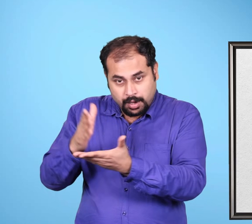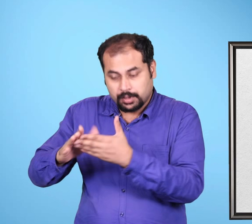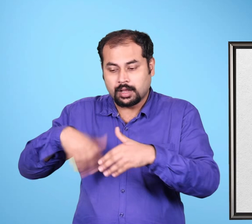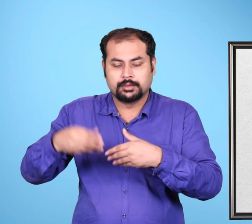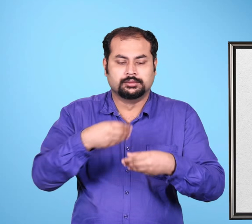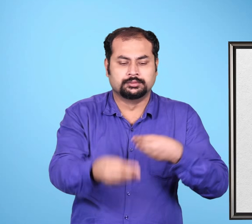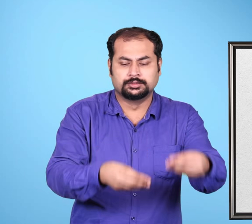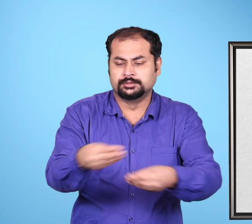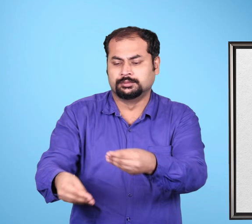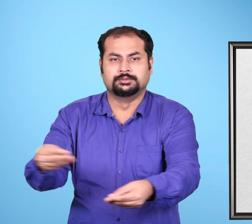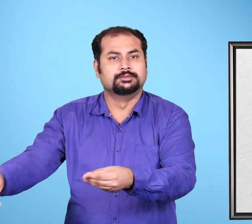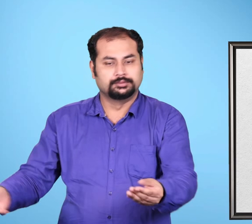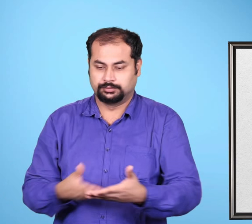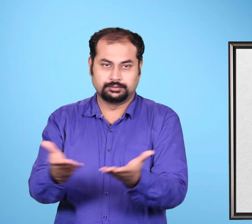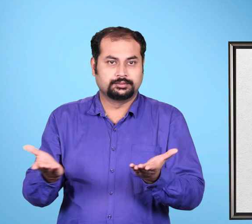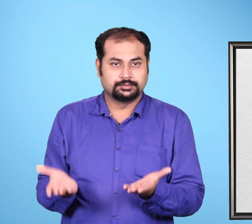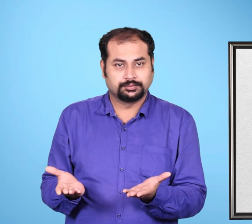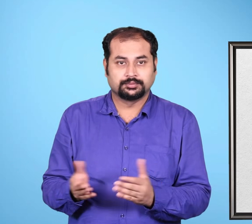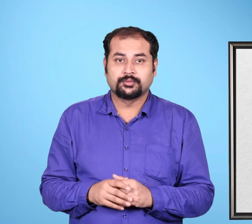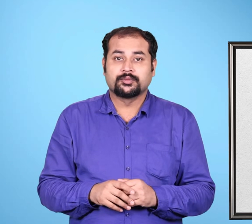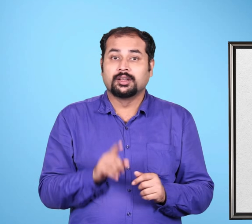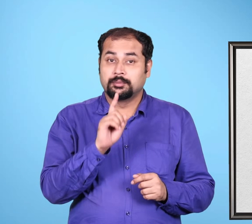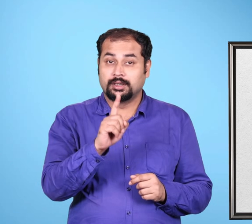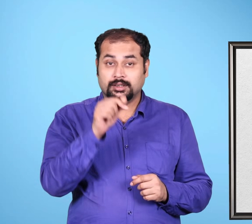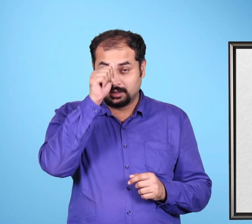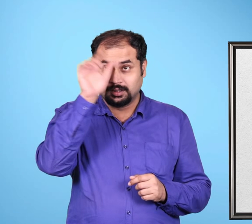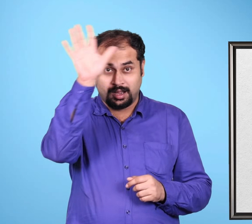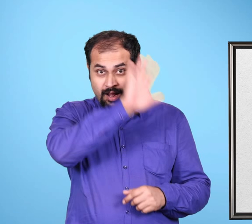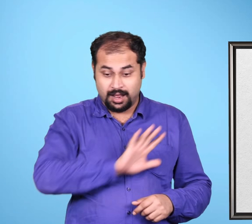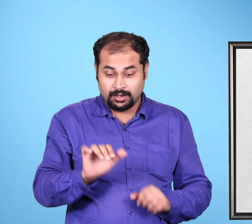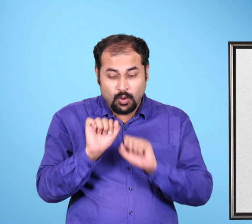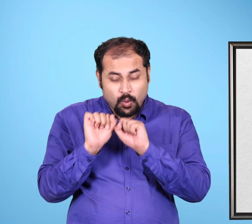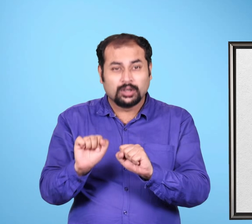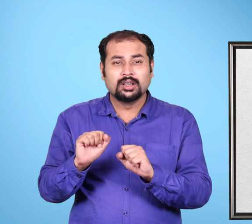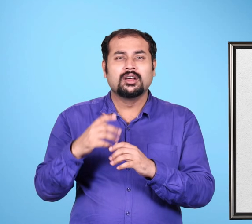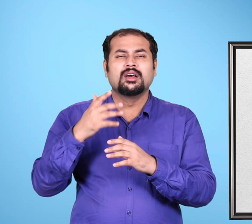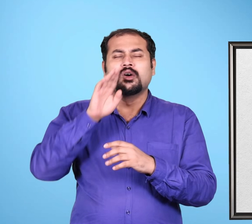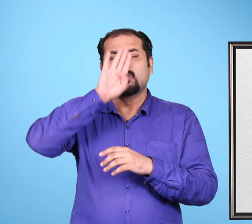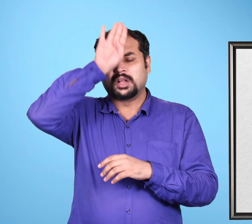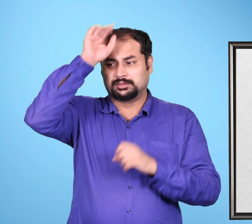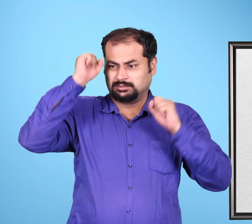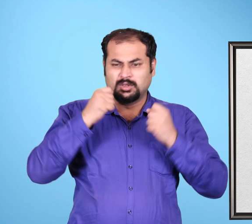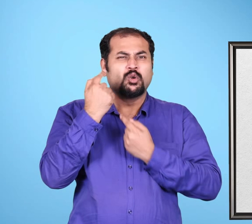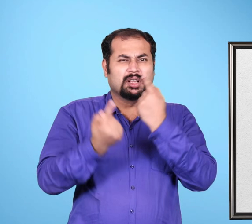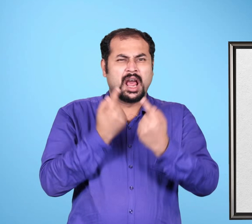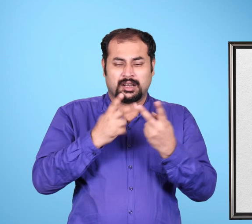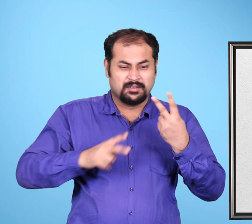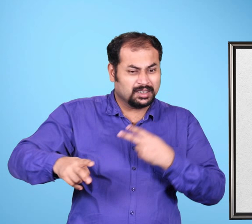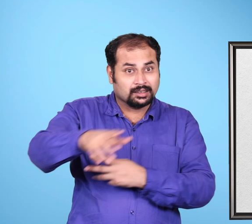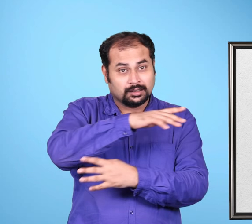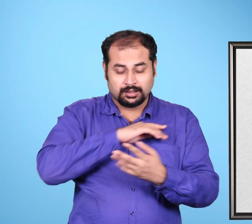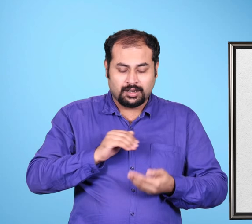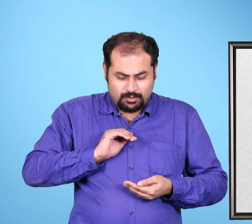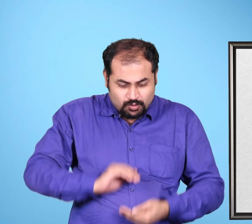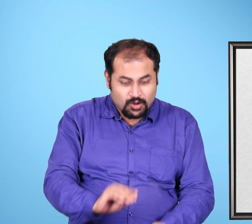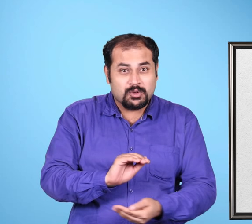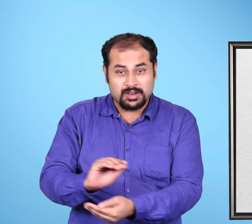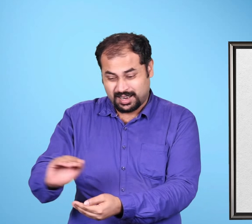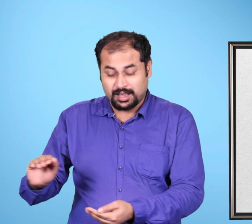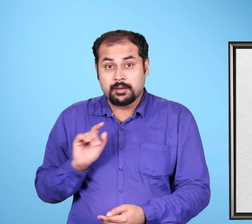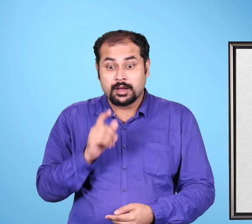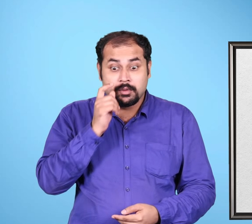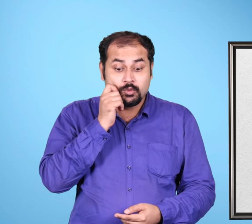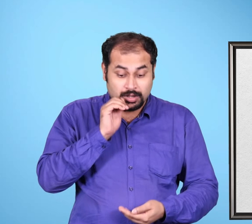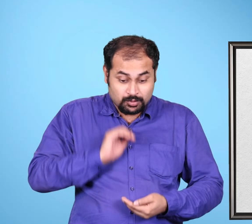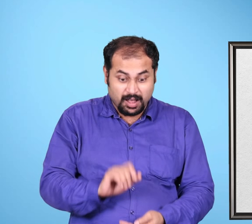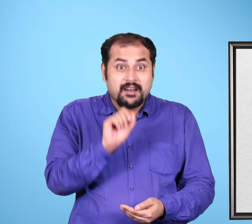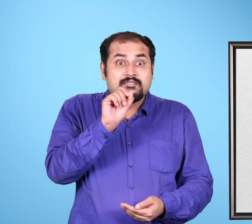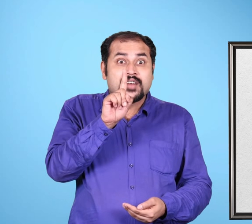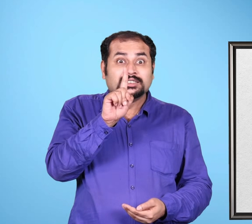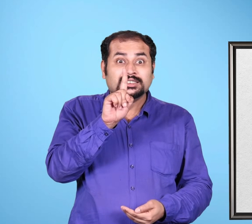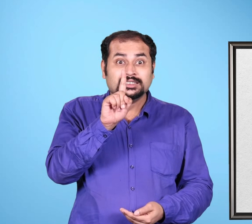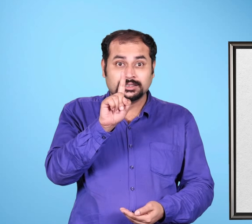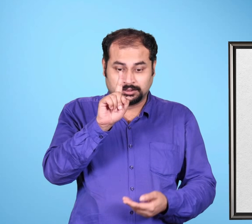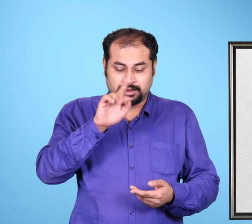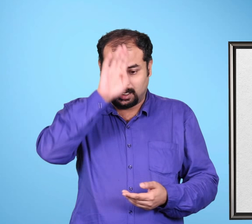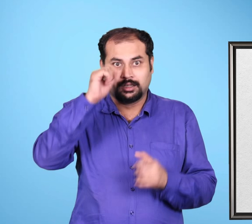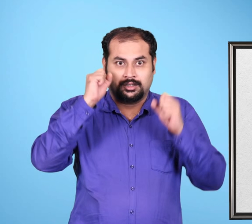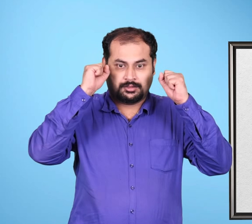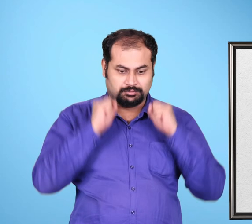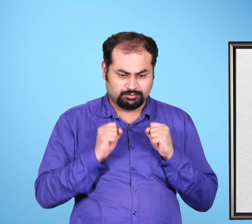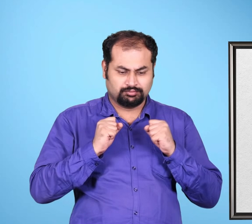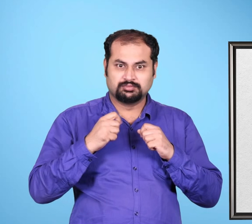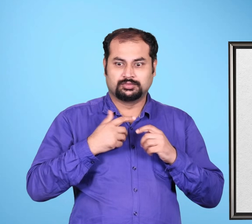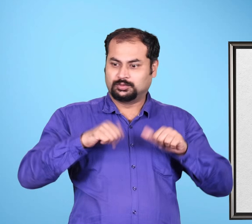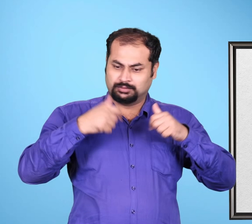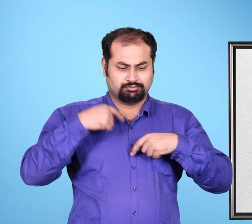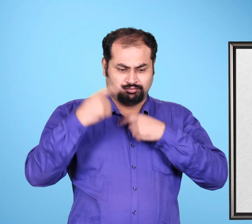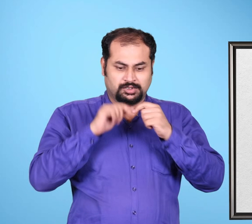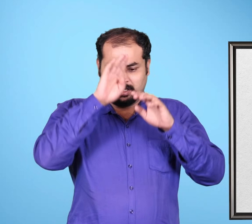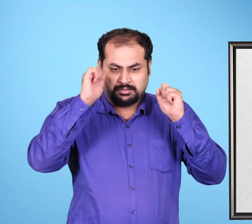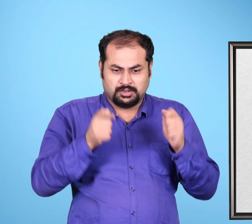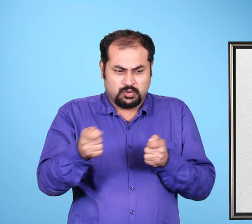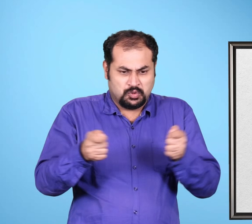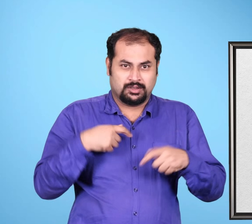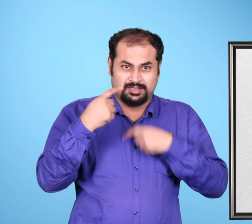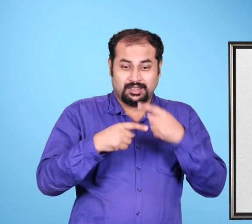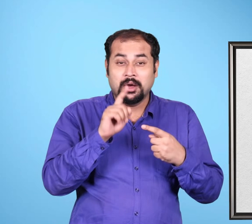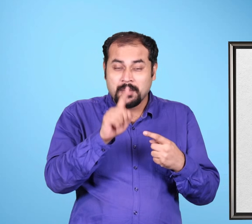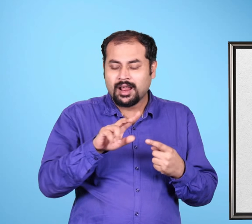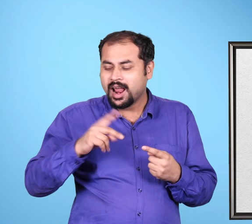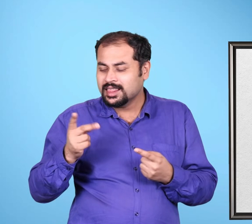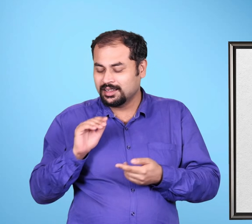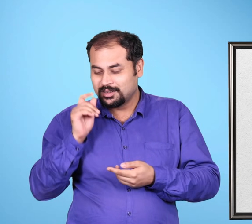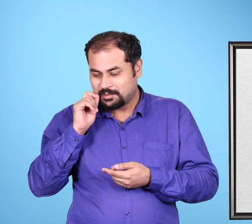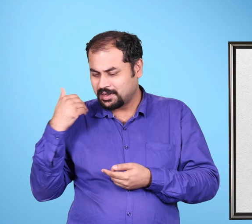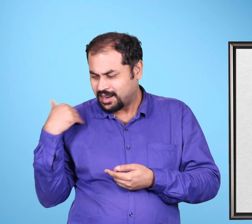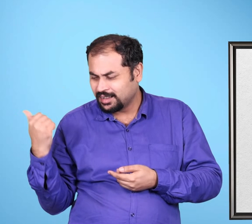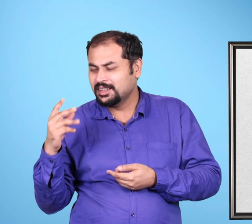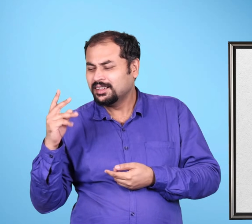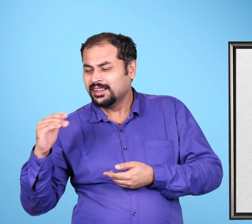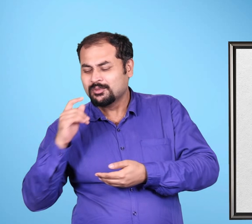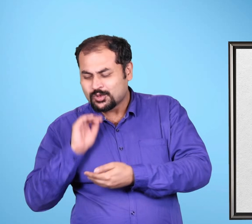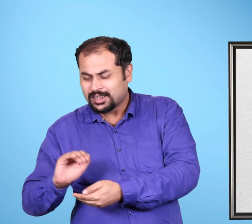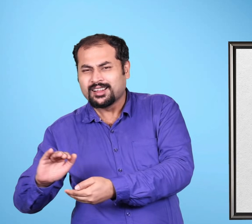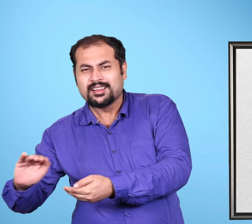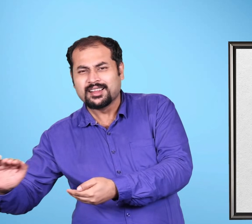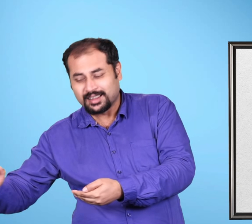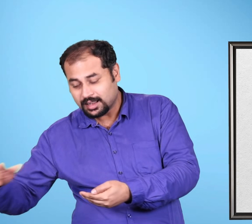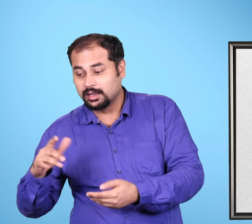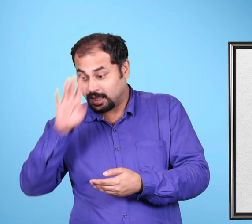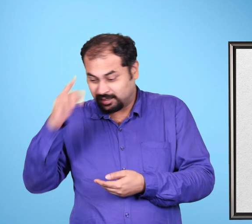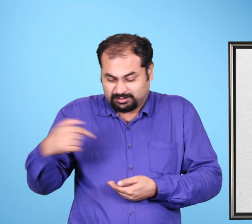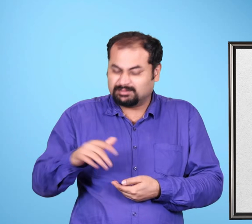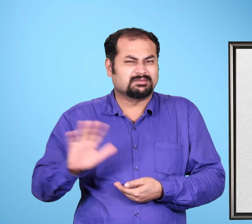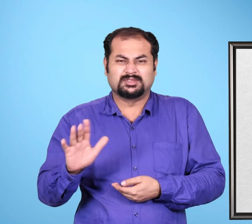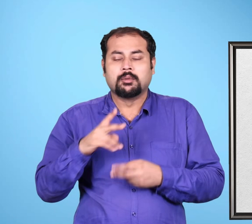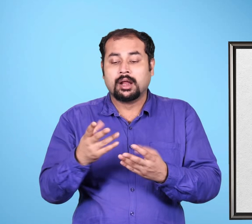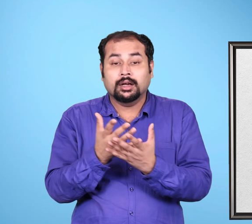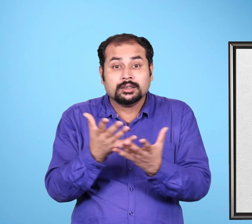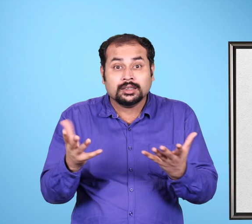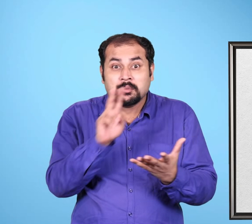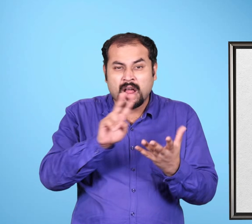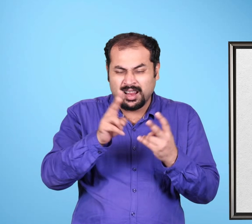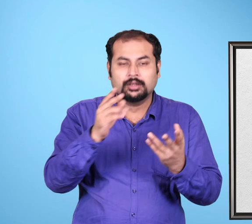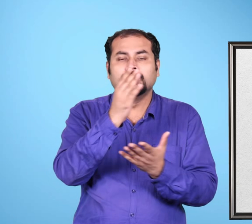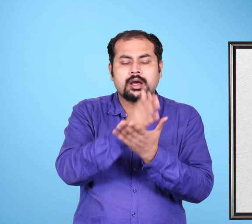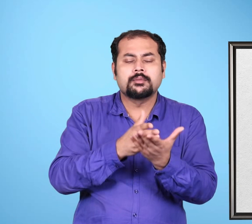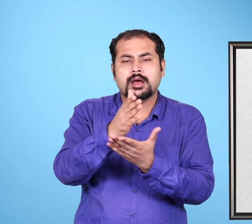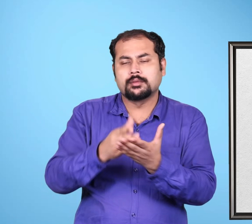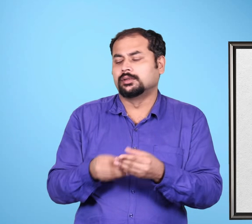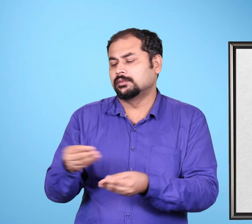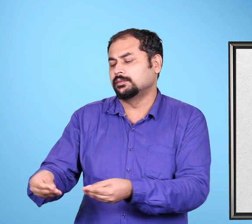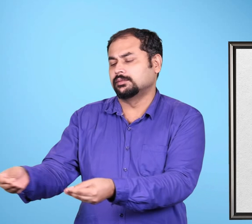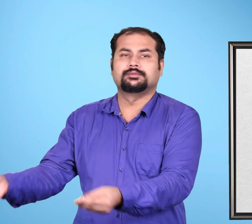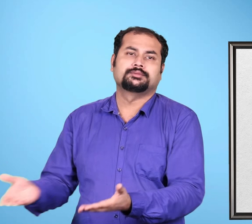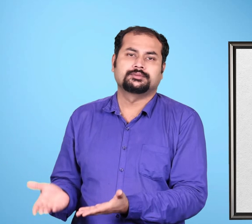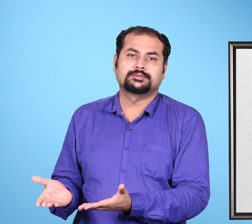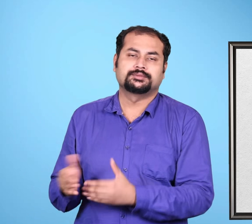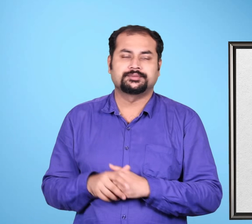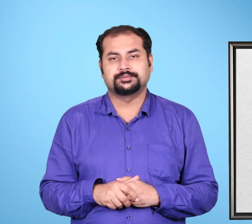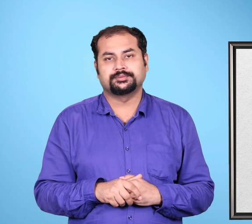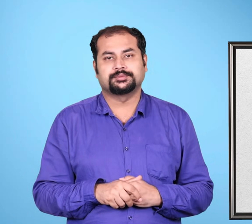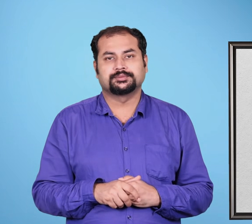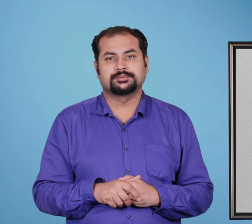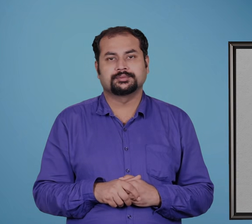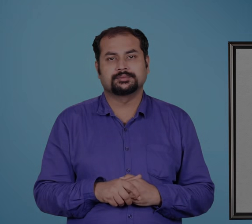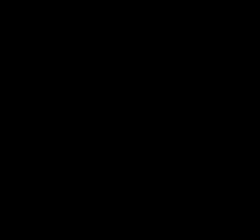in reference to political succession was the rule of primogeniture where usually the eldest son to become the inheritor of the throne.